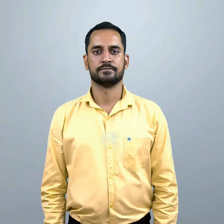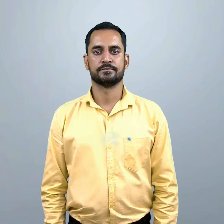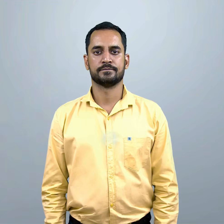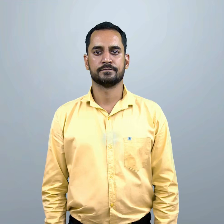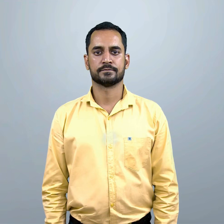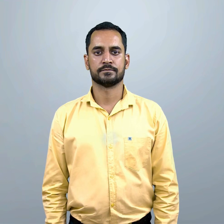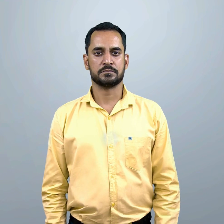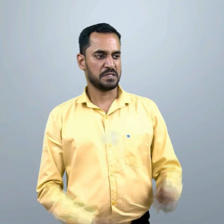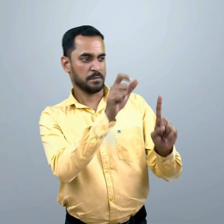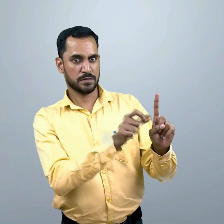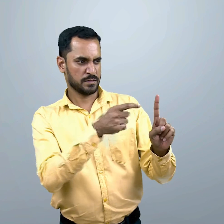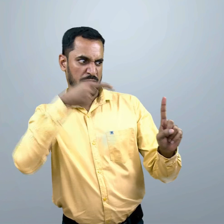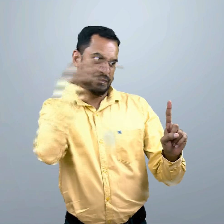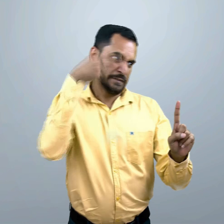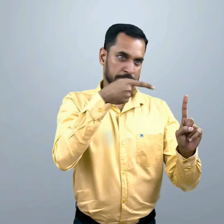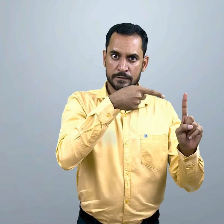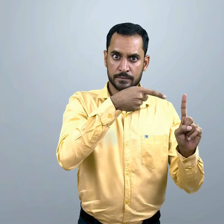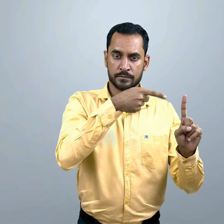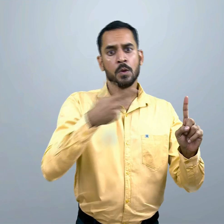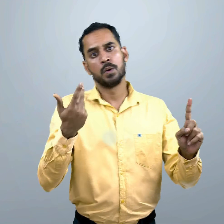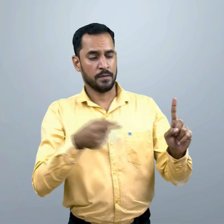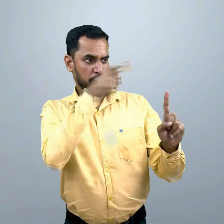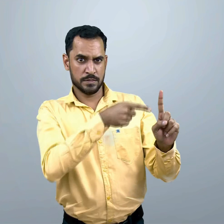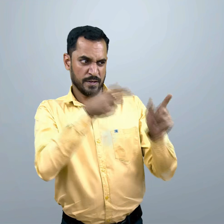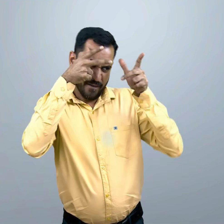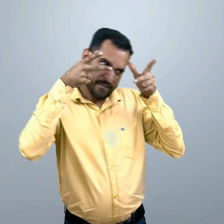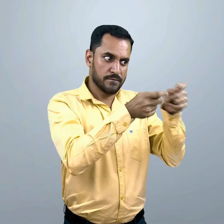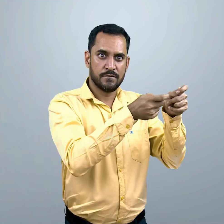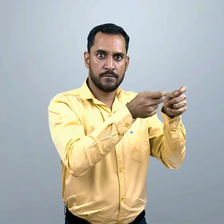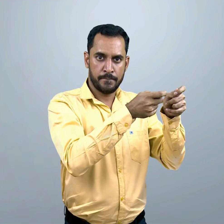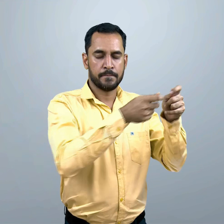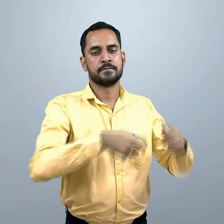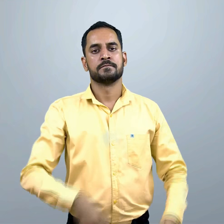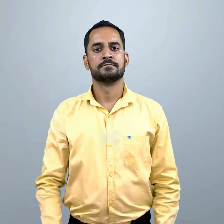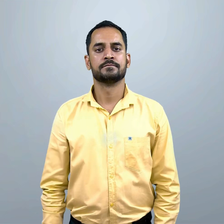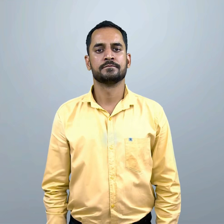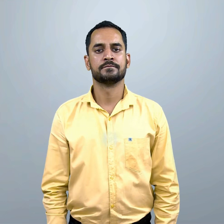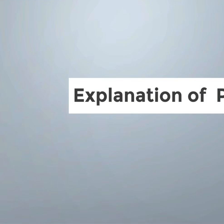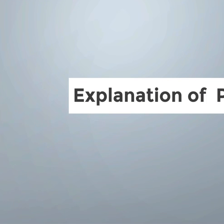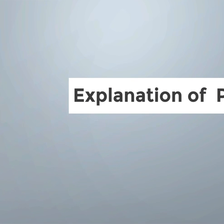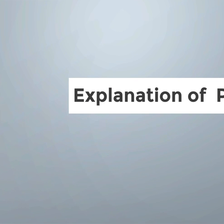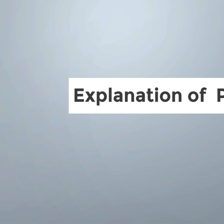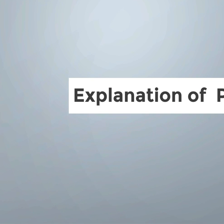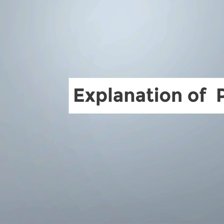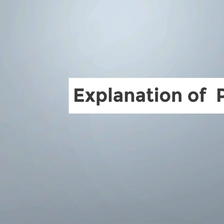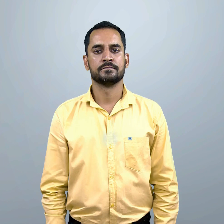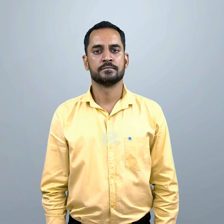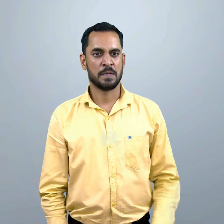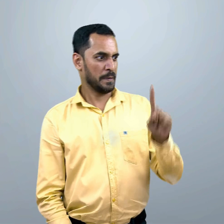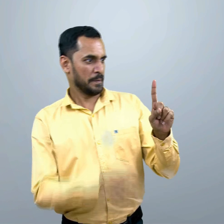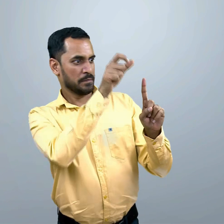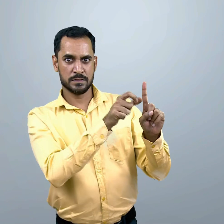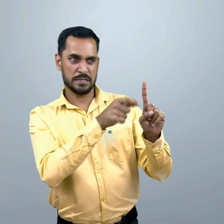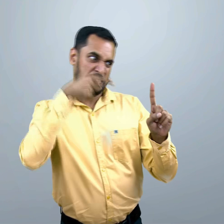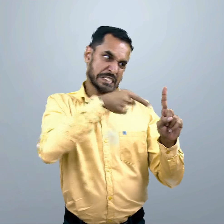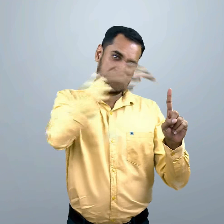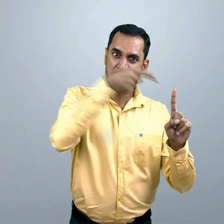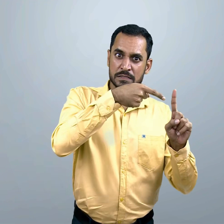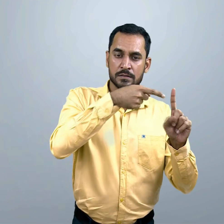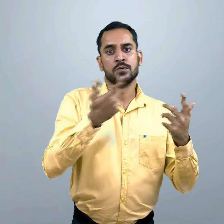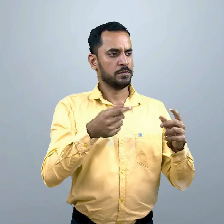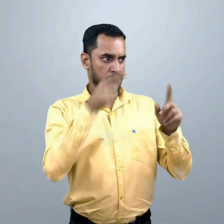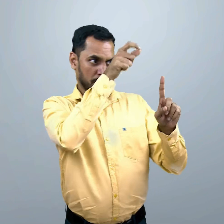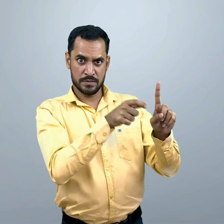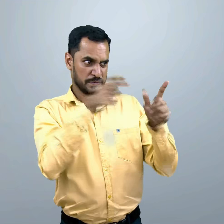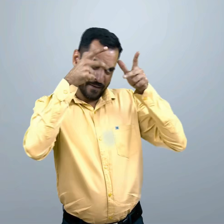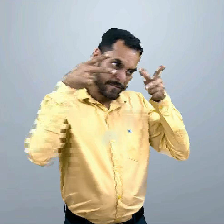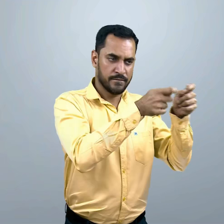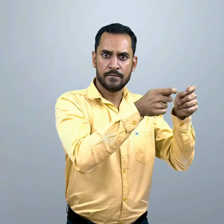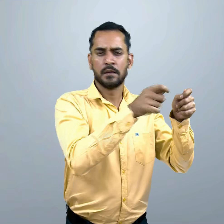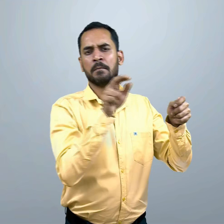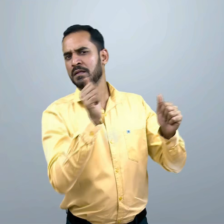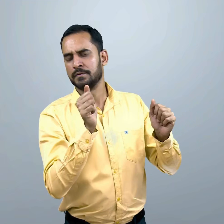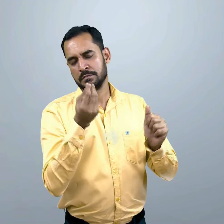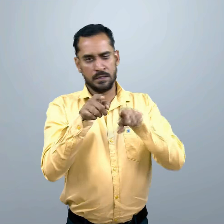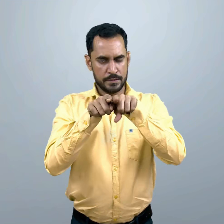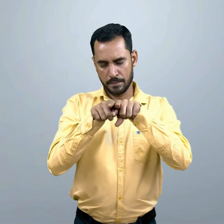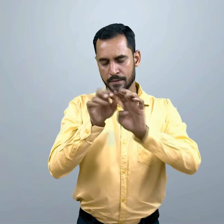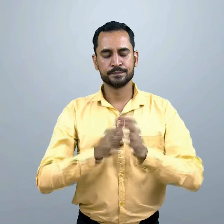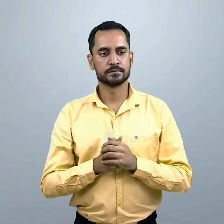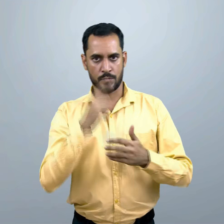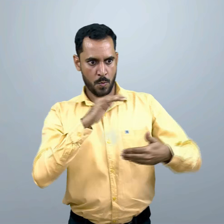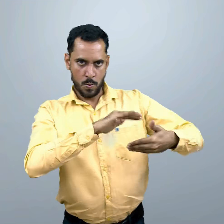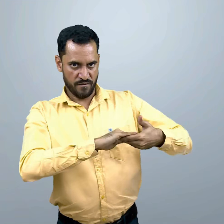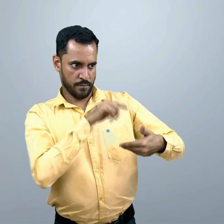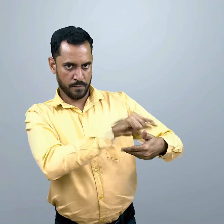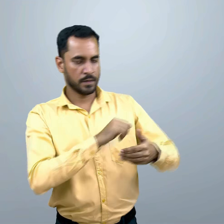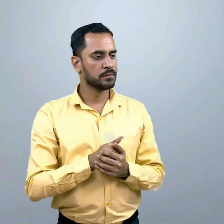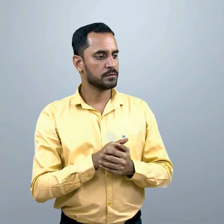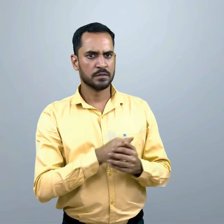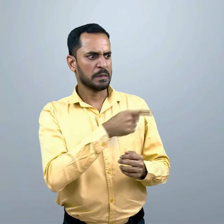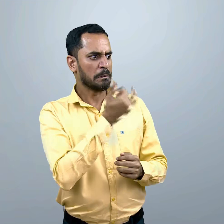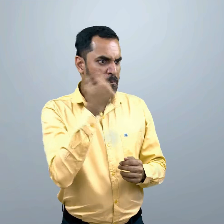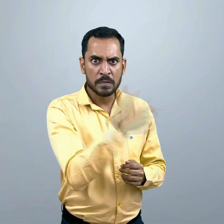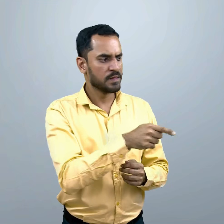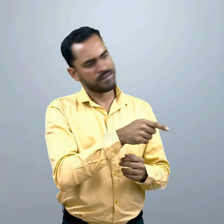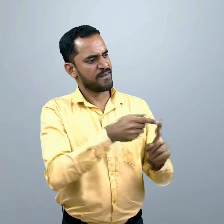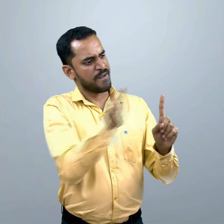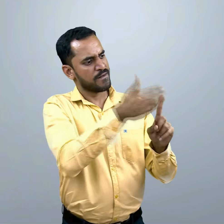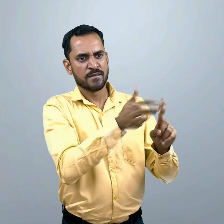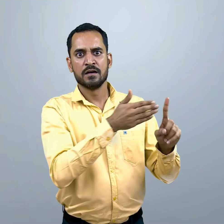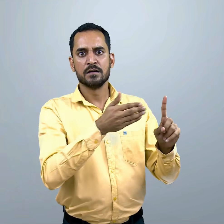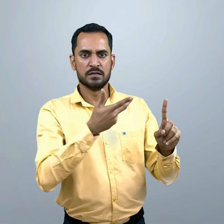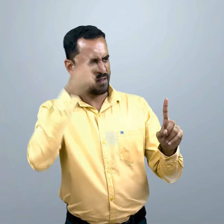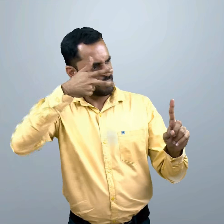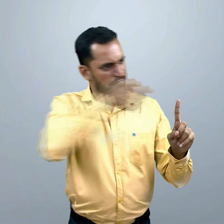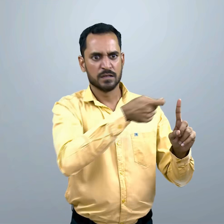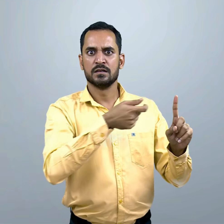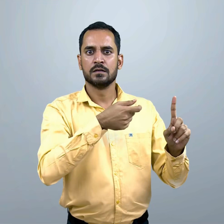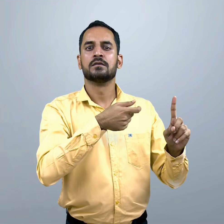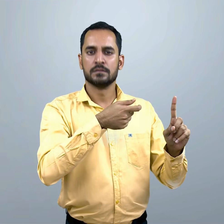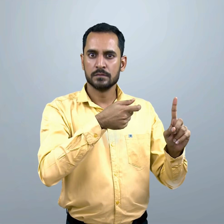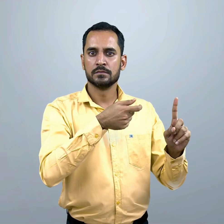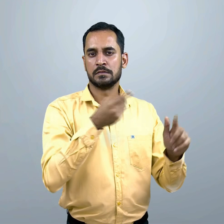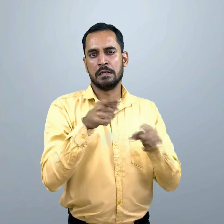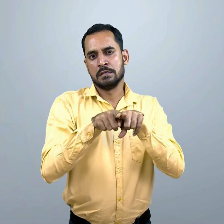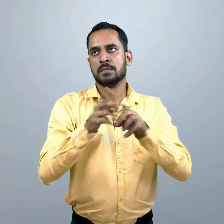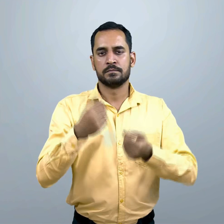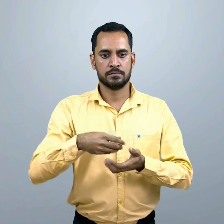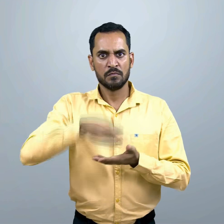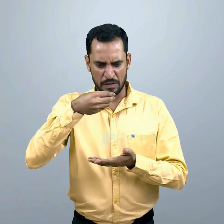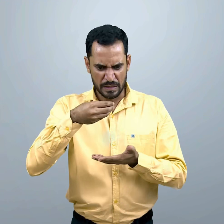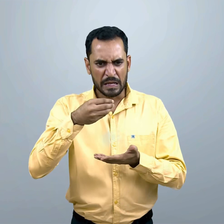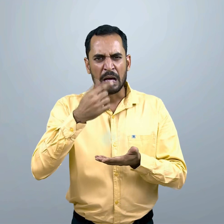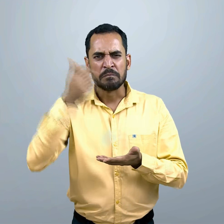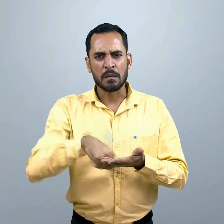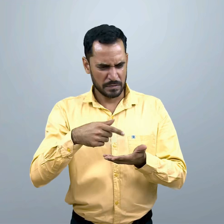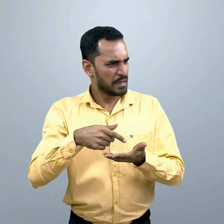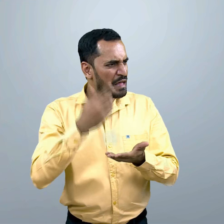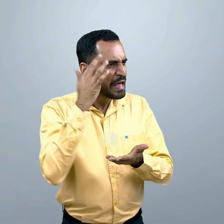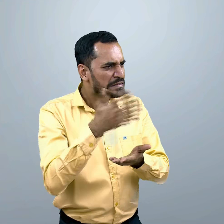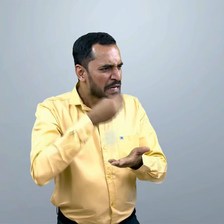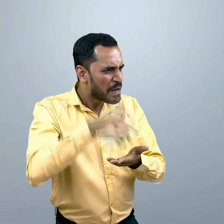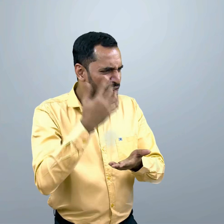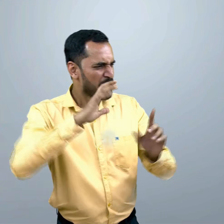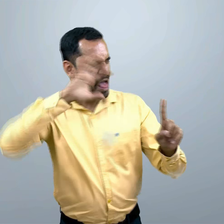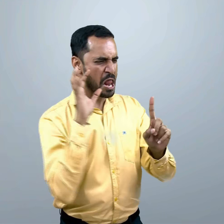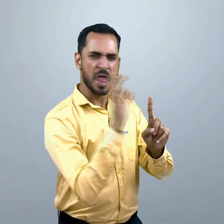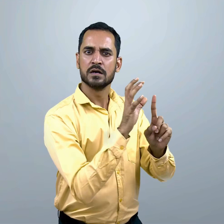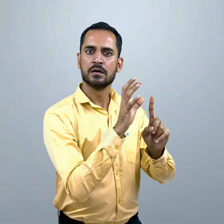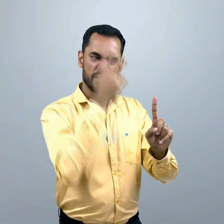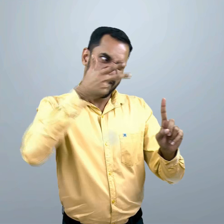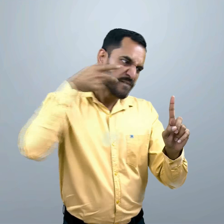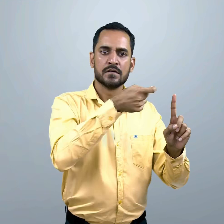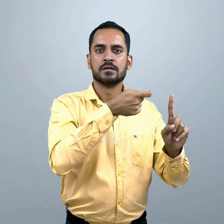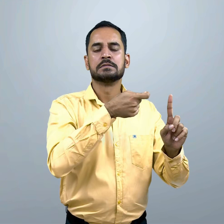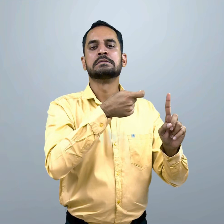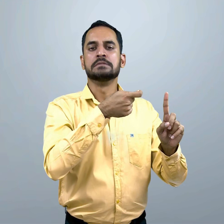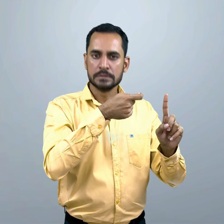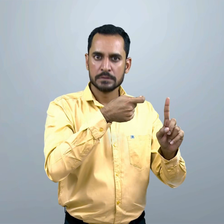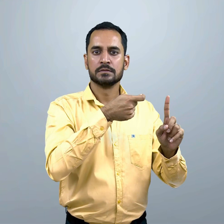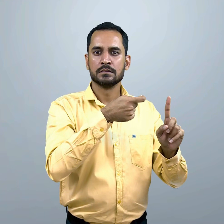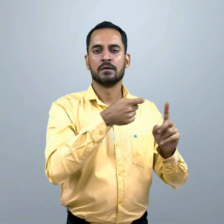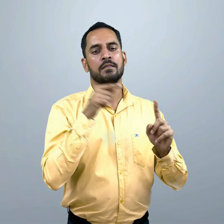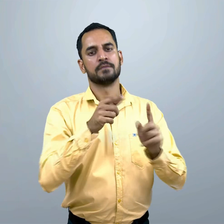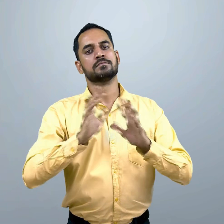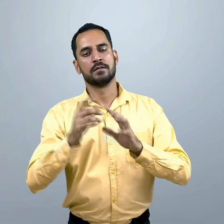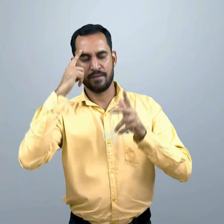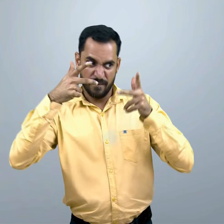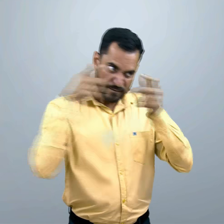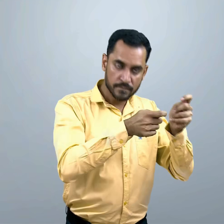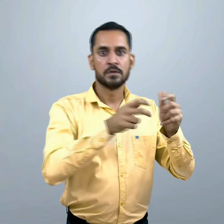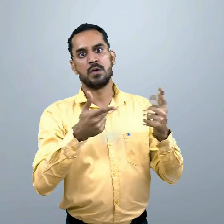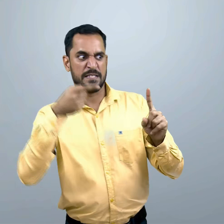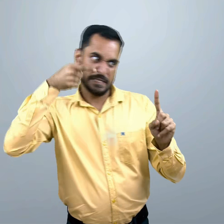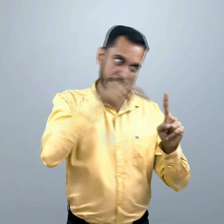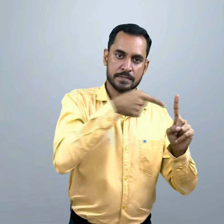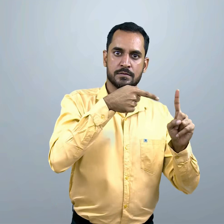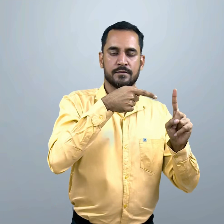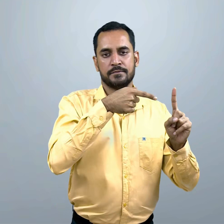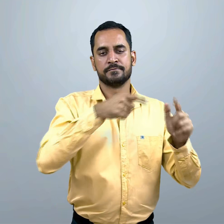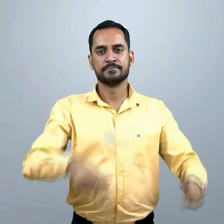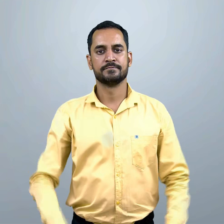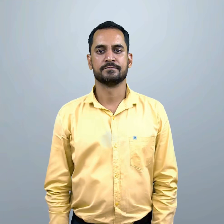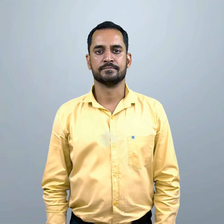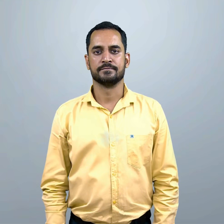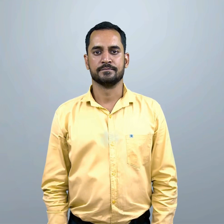Physical Abuse